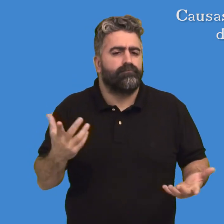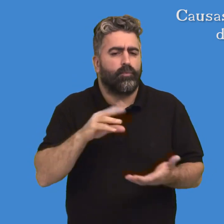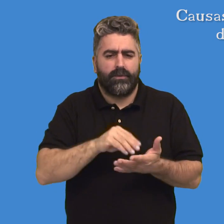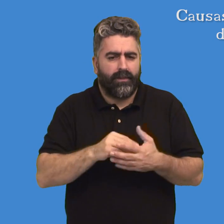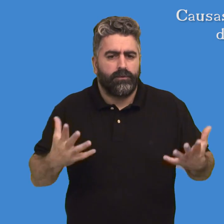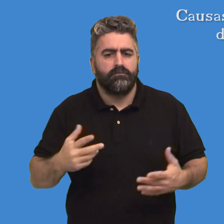vez